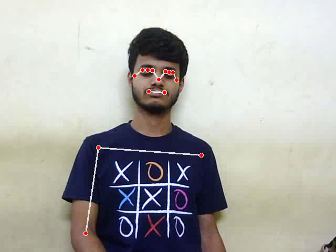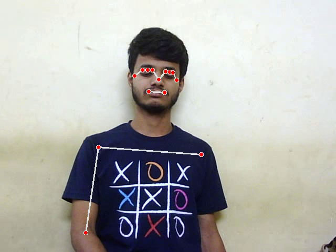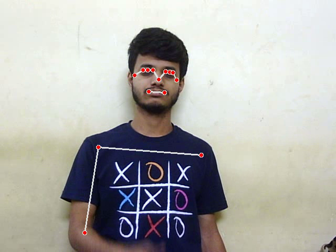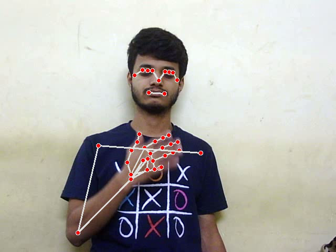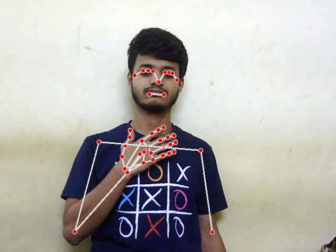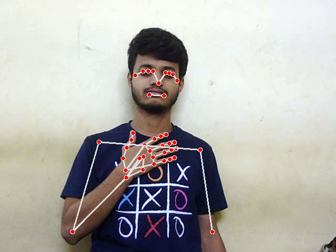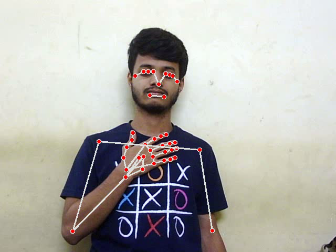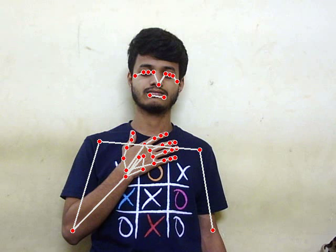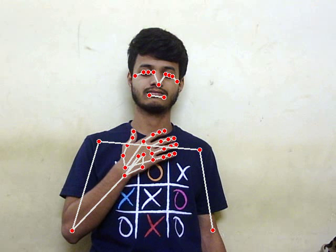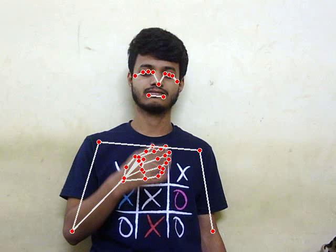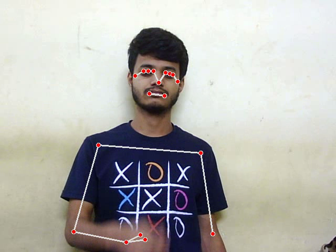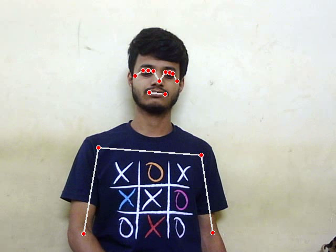my